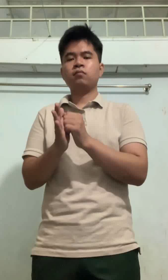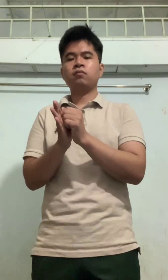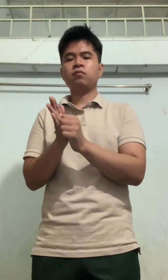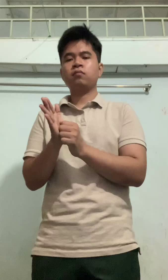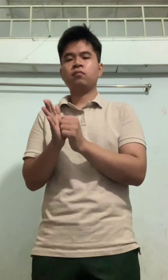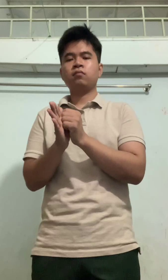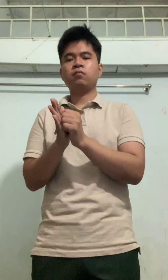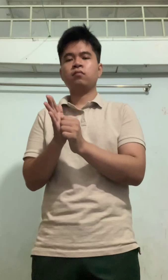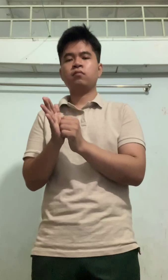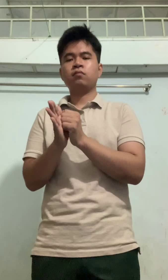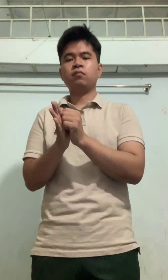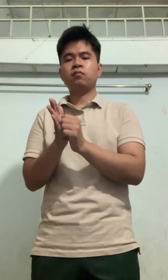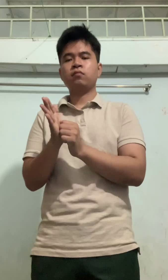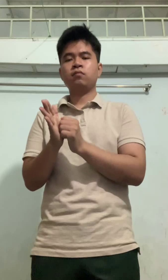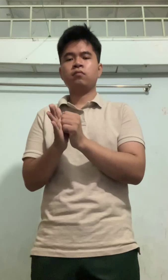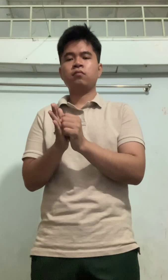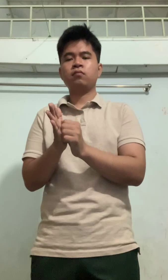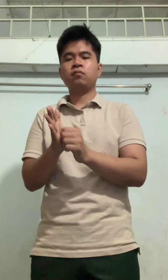thang